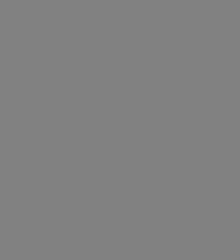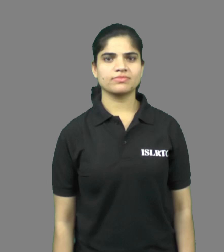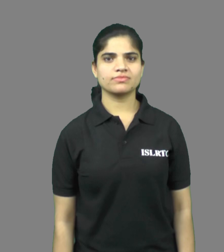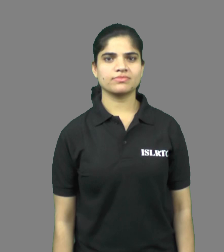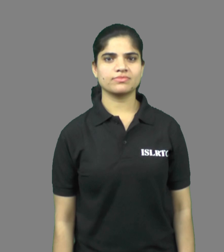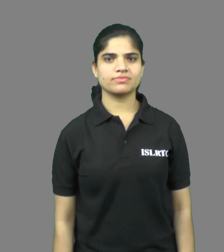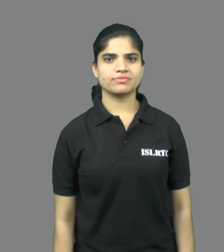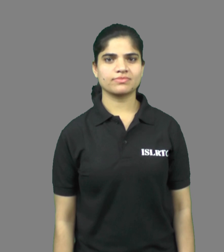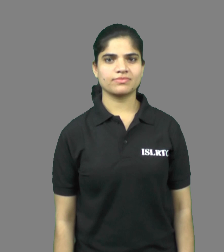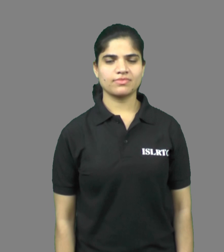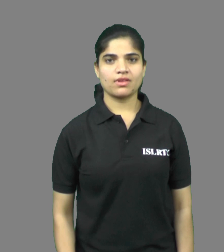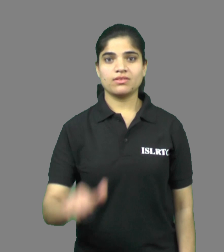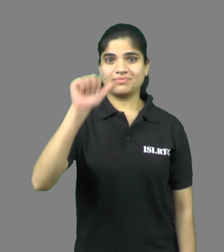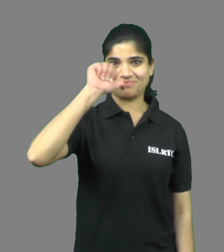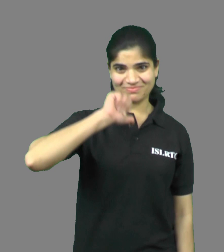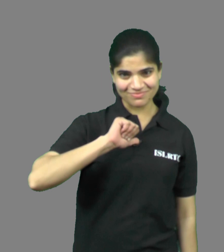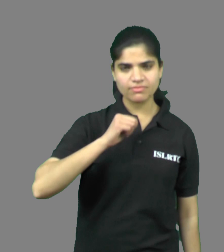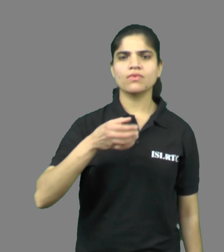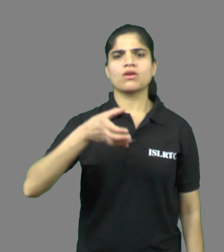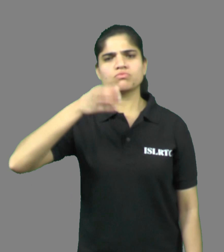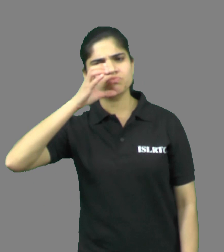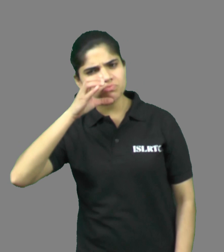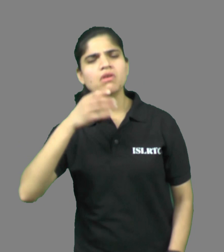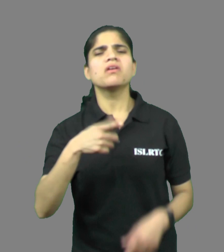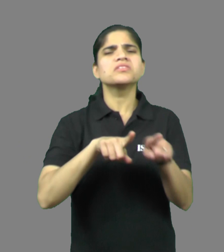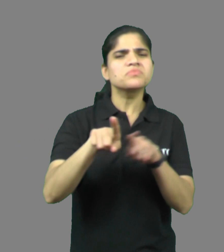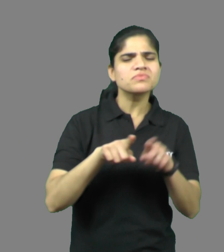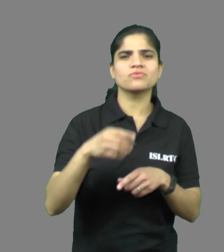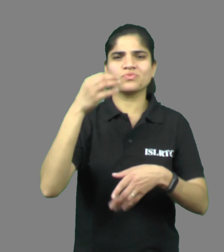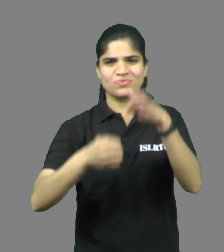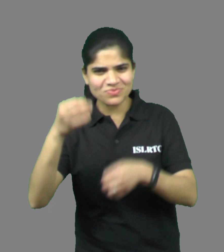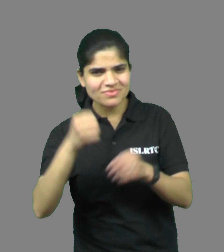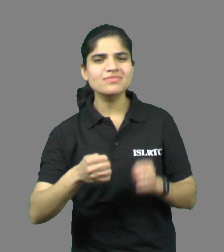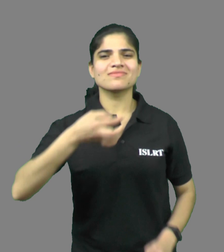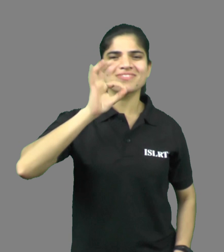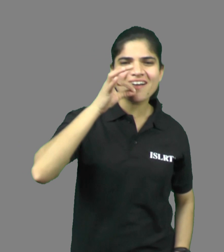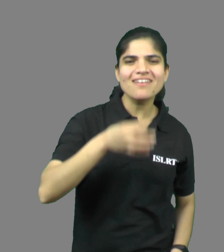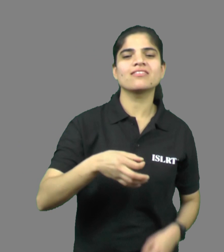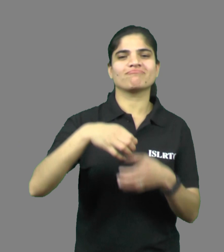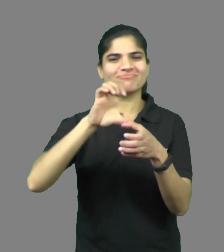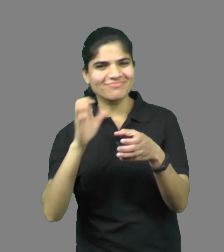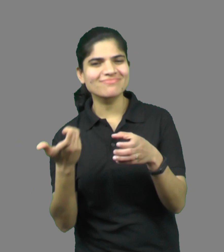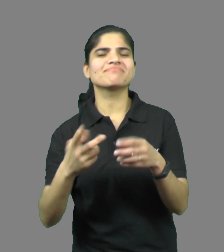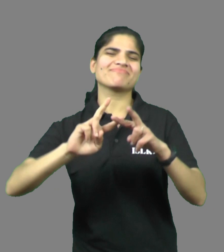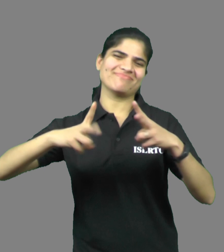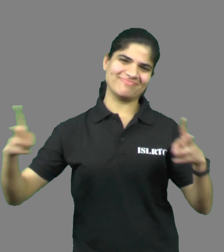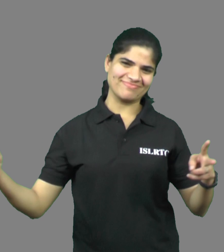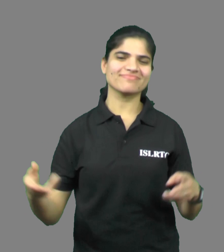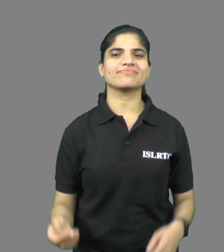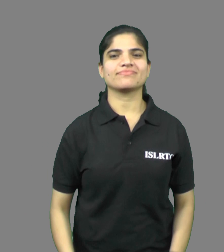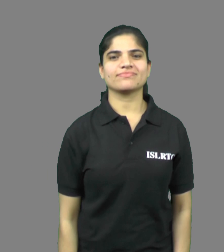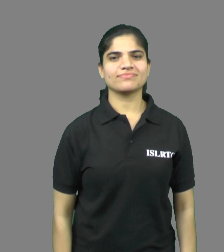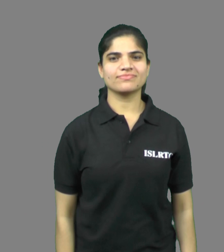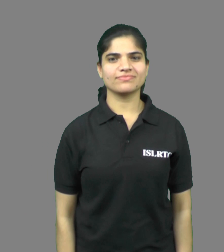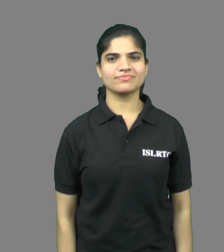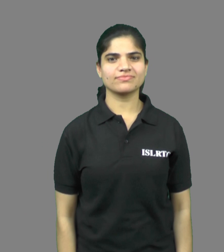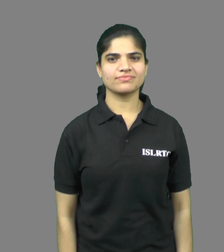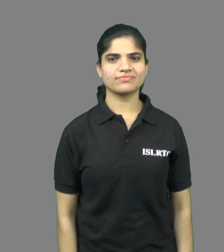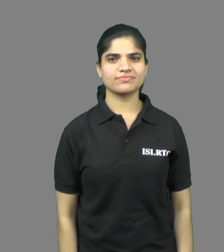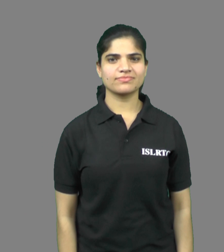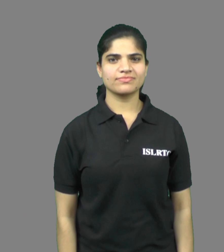Beverage Drink